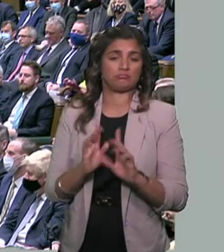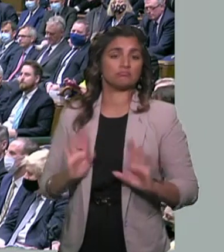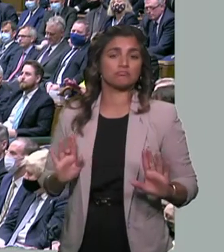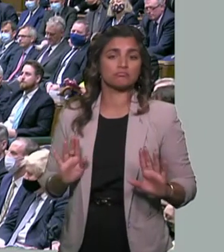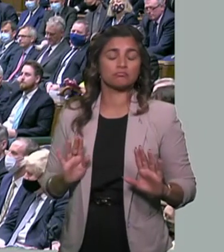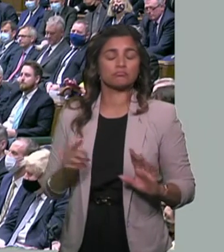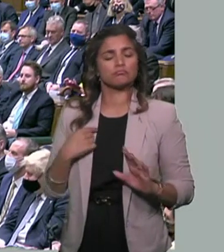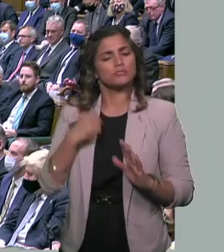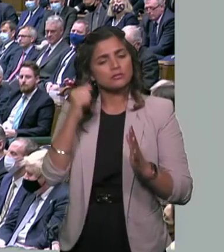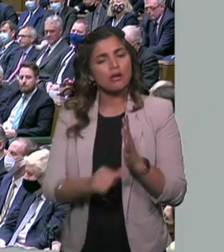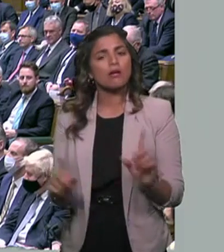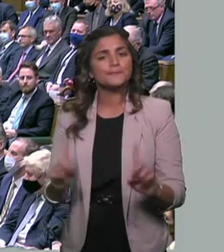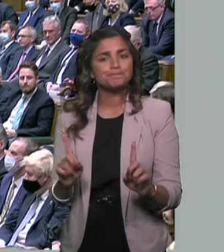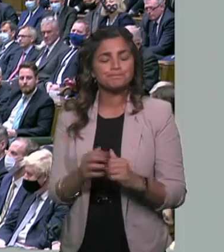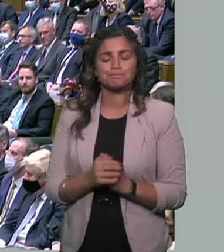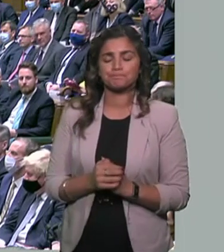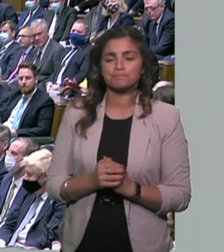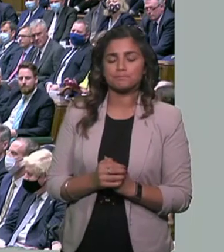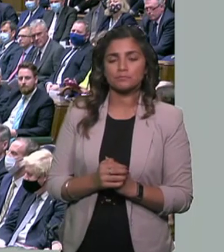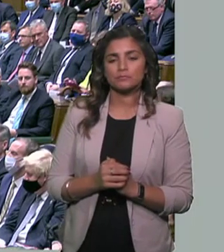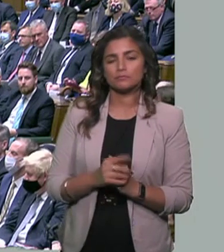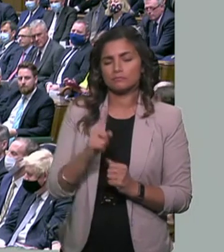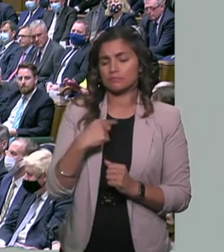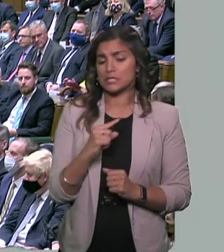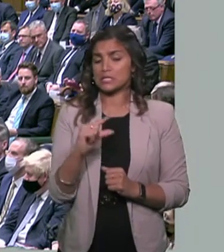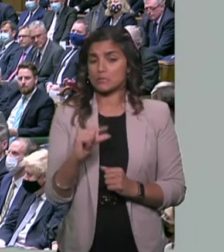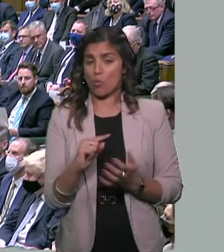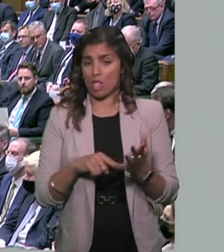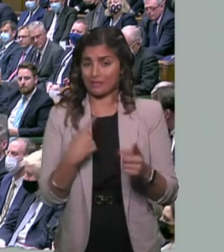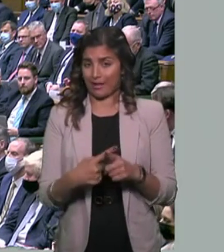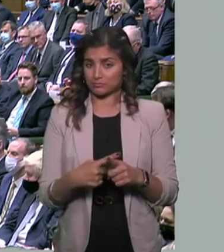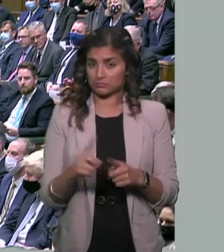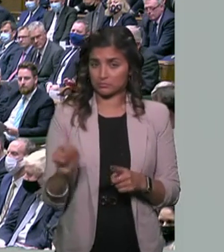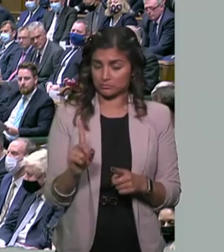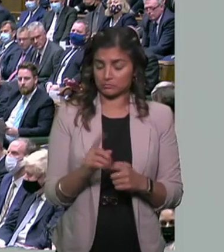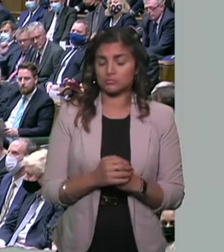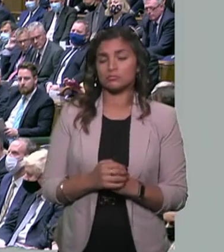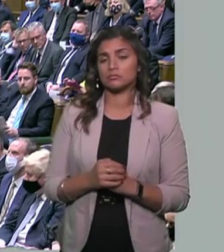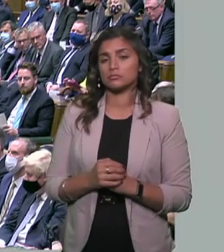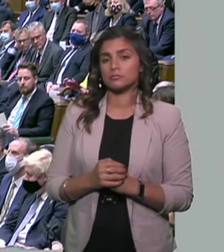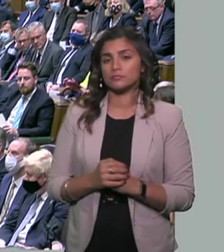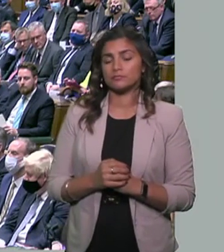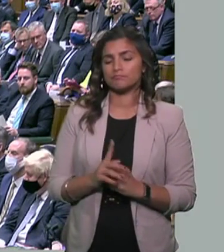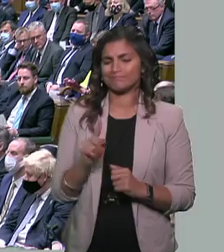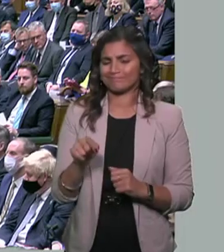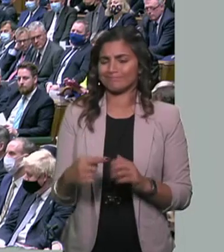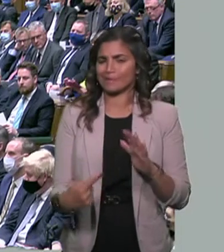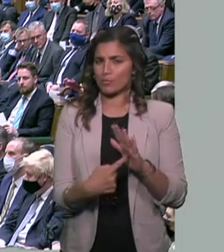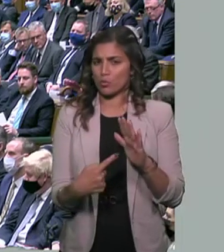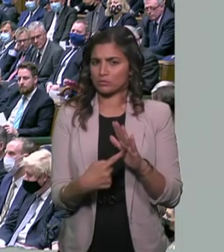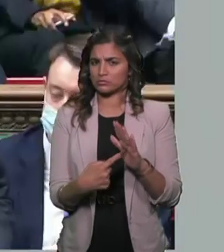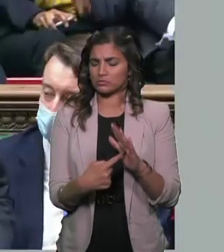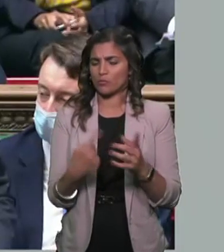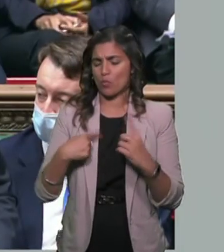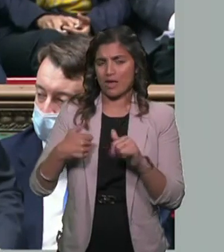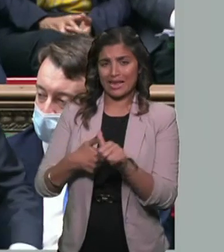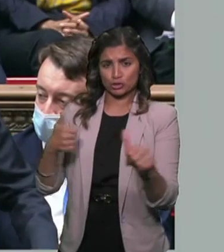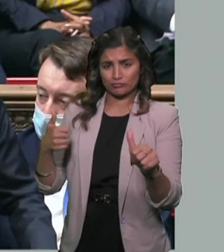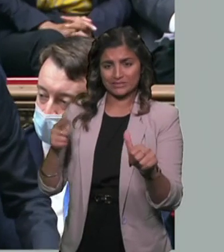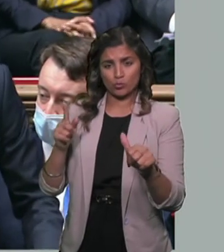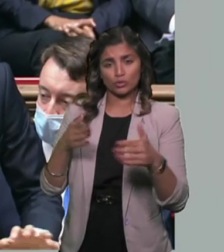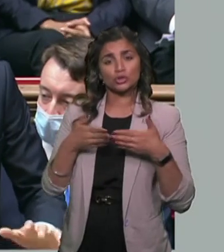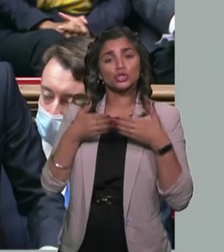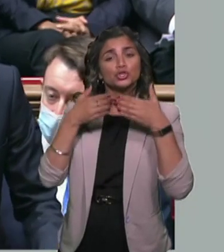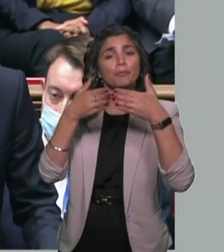I want to begin with one of our smallest taxes, but a tax that plays an important role in one of our pre-eminent industries: shipping.